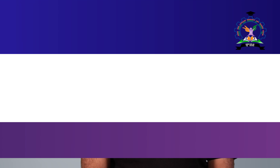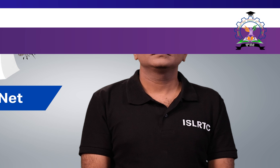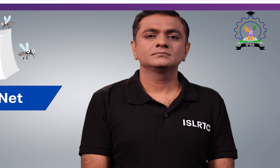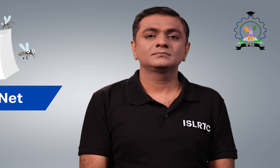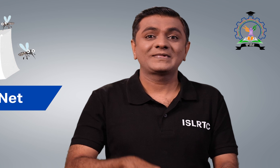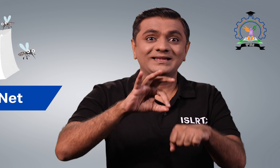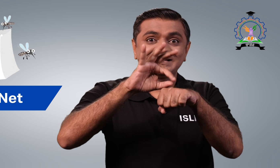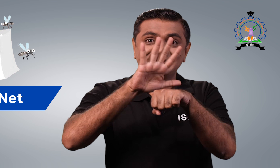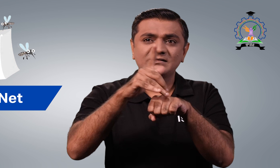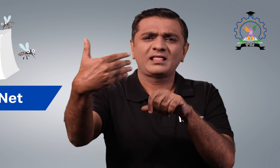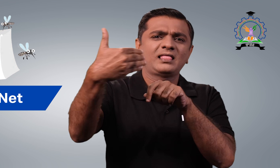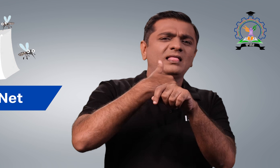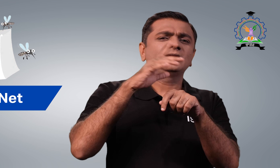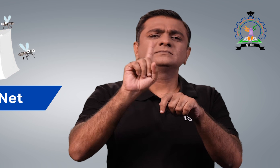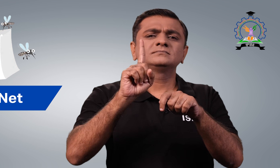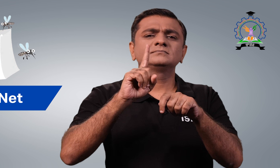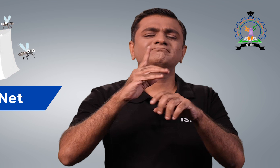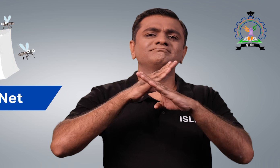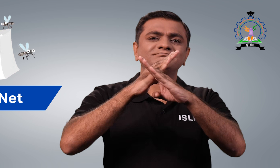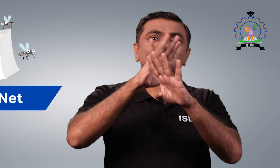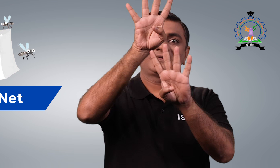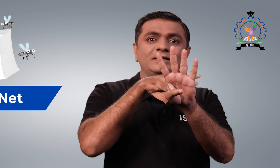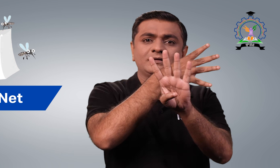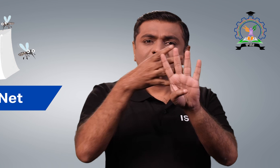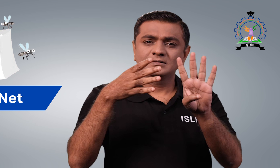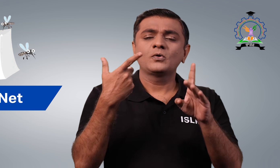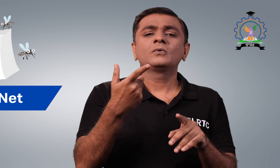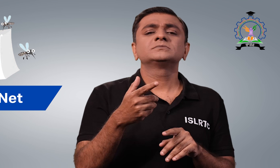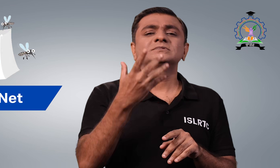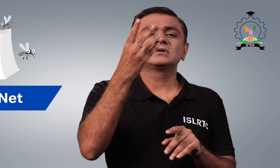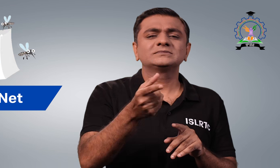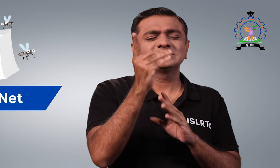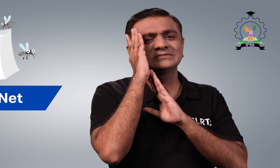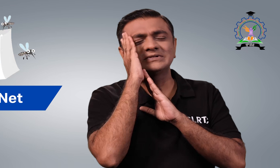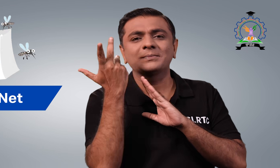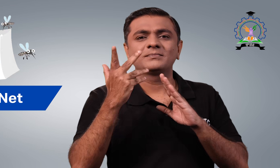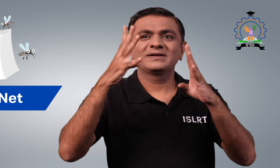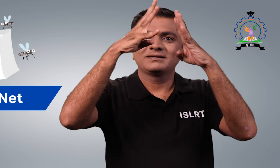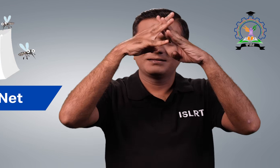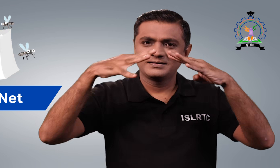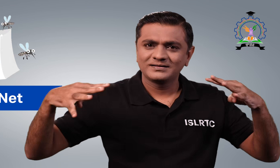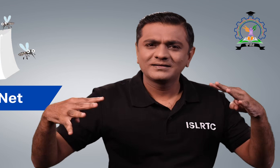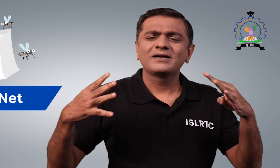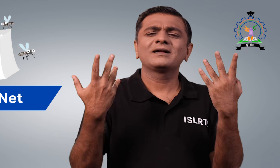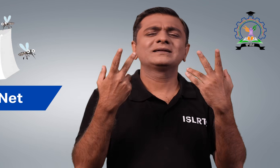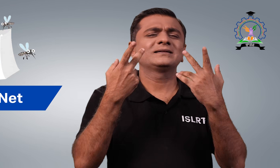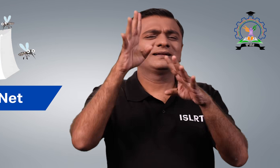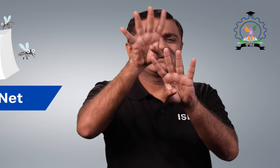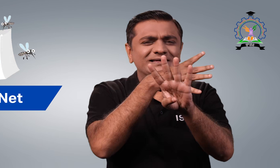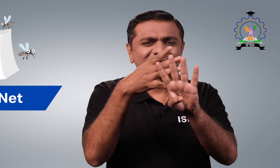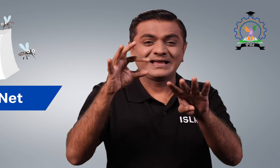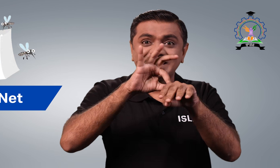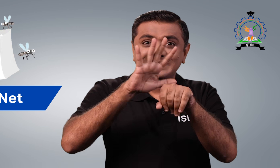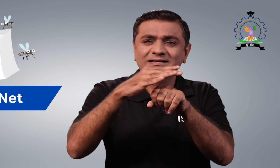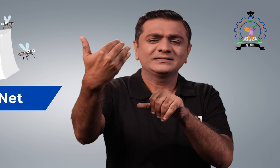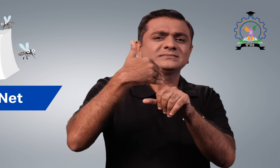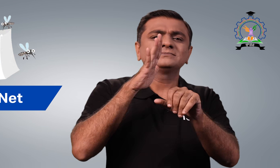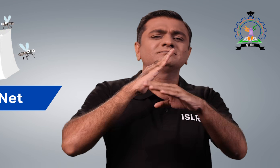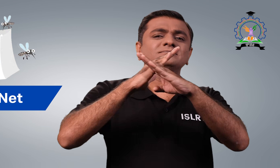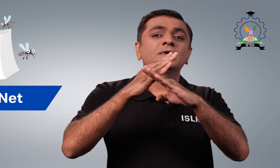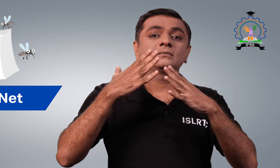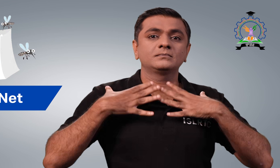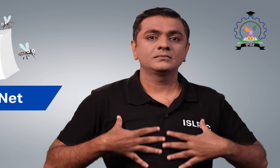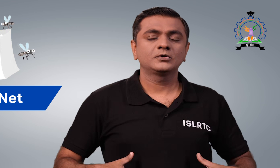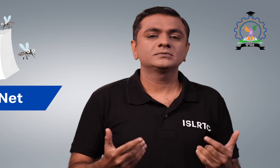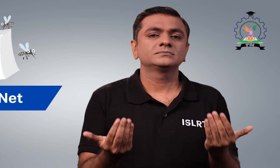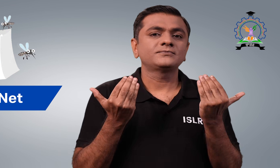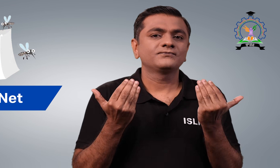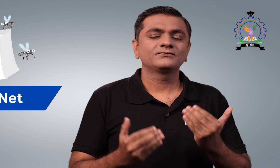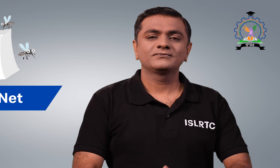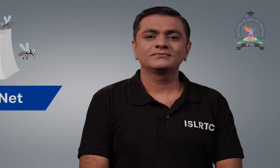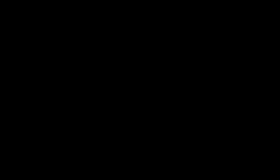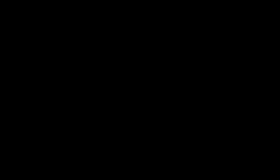A mosquito net is a mesh fabric used to protect people from mosquito bites. It is hung over beds to keep mosquitoes out and people safe.